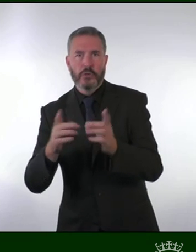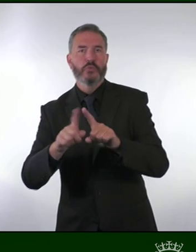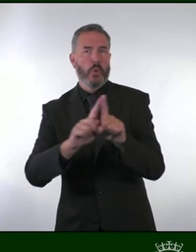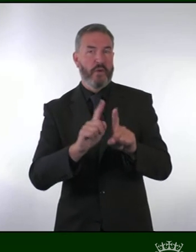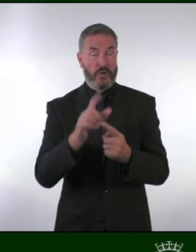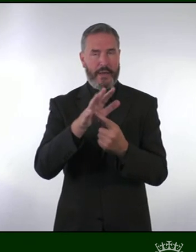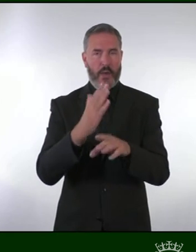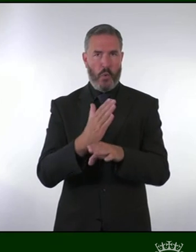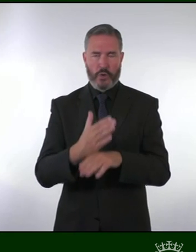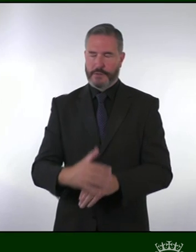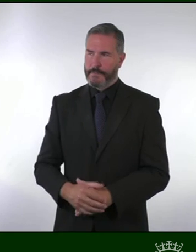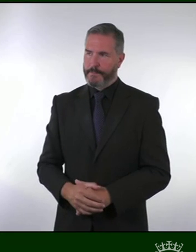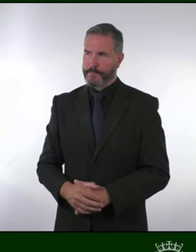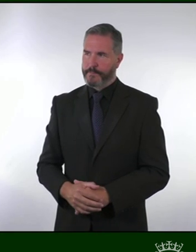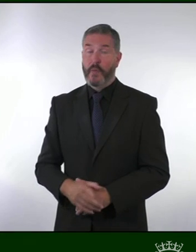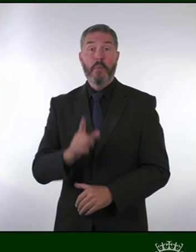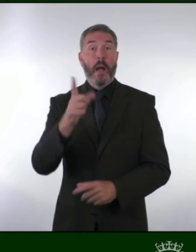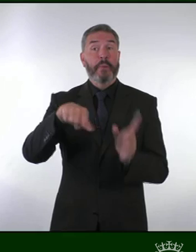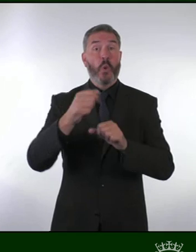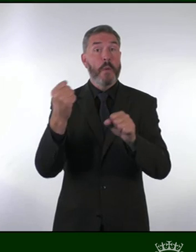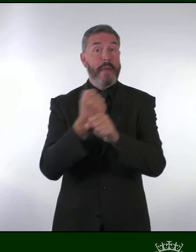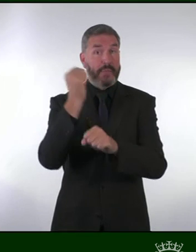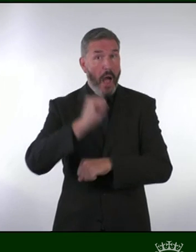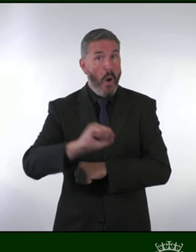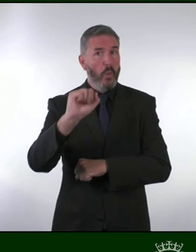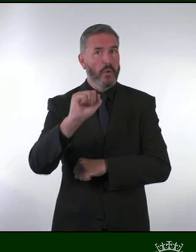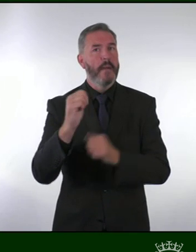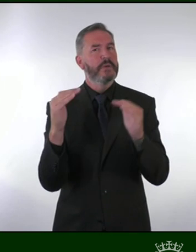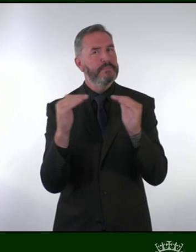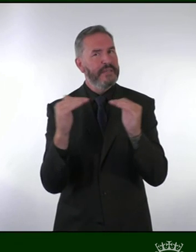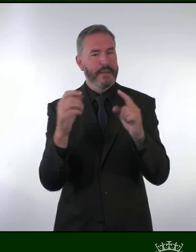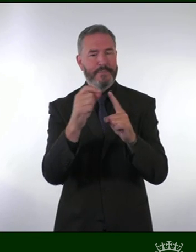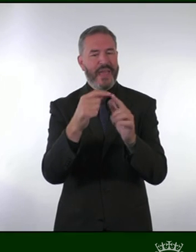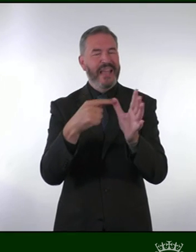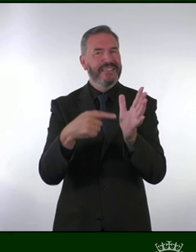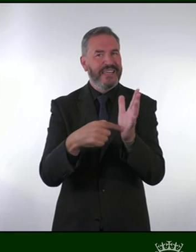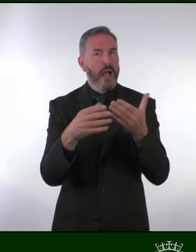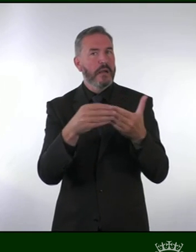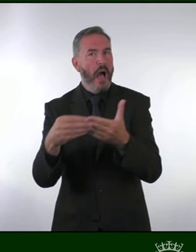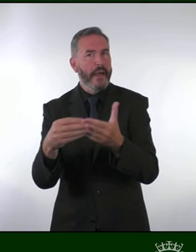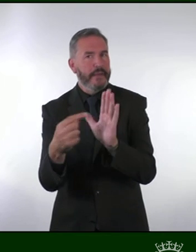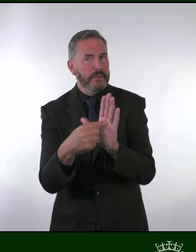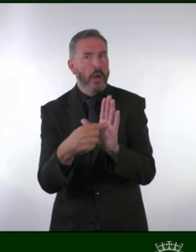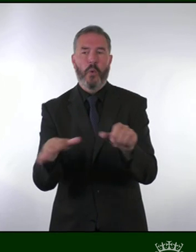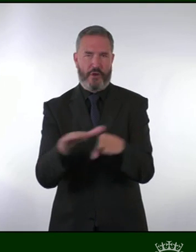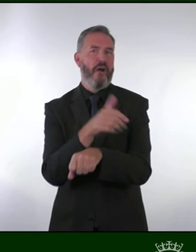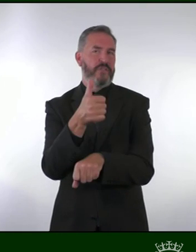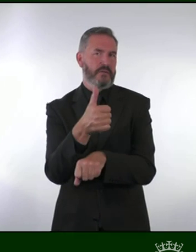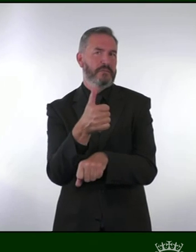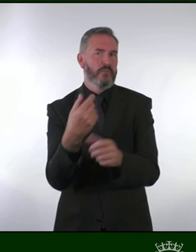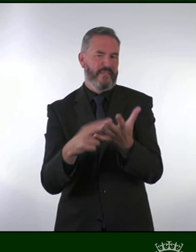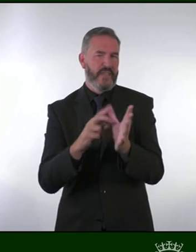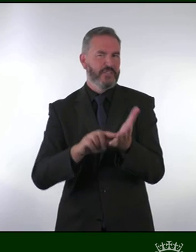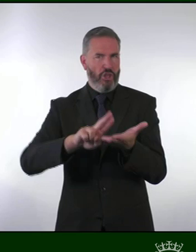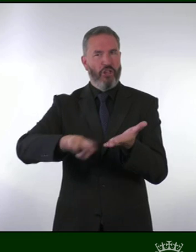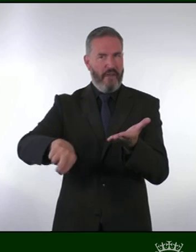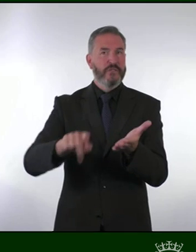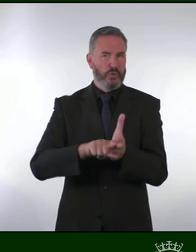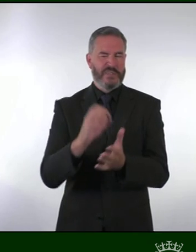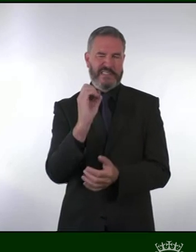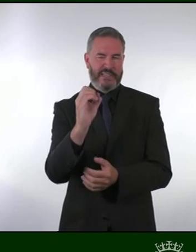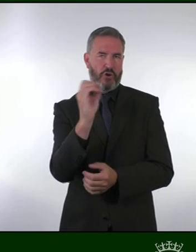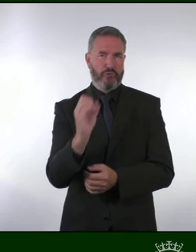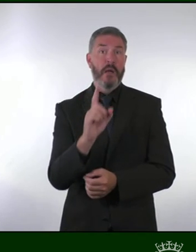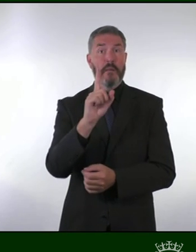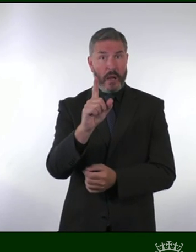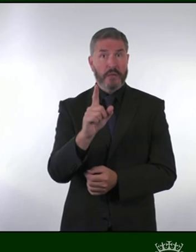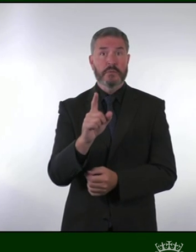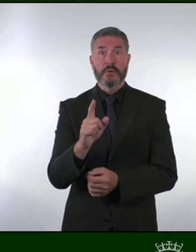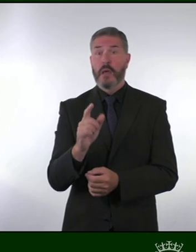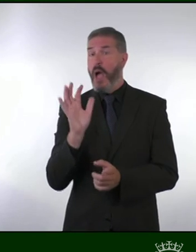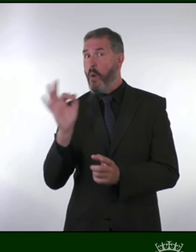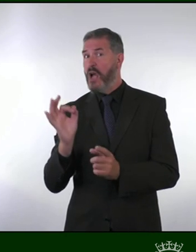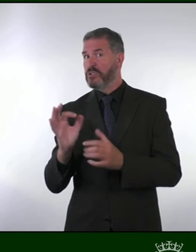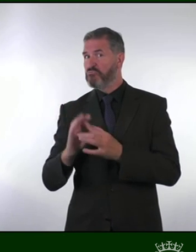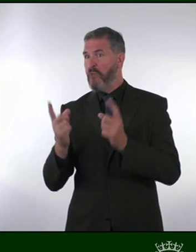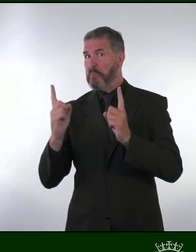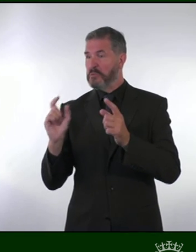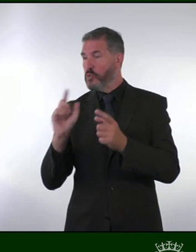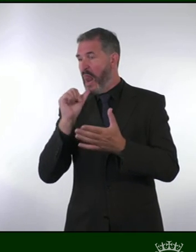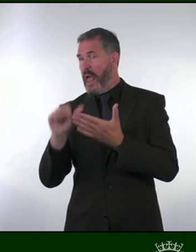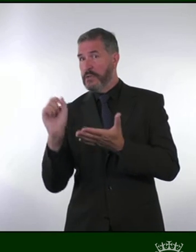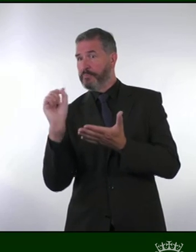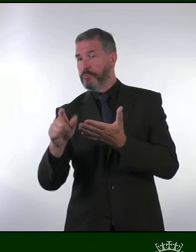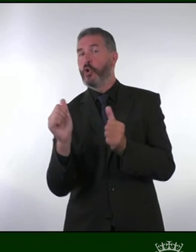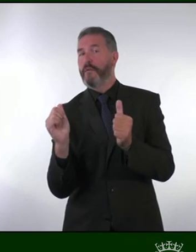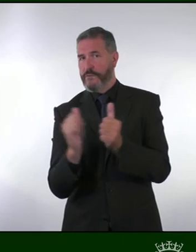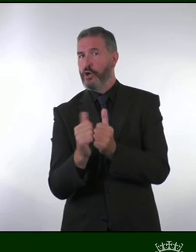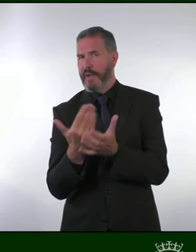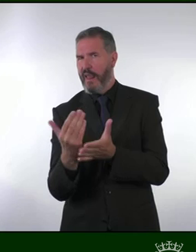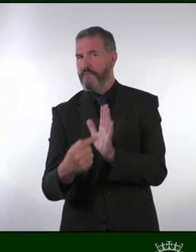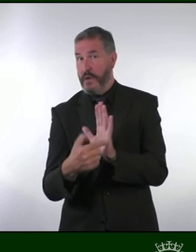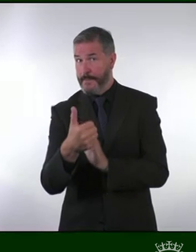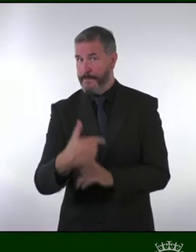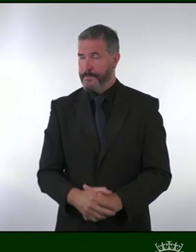For home-made face masks, those that meet the Public Health England guidance will be covered, and will continue to be covered, by the zero rate, but I am happy to ask the relevant Minister to write to him to clarify the entire position.